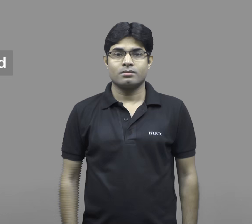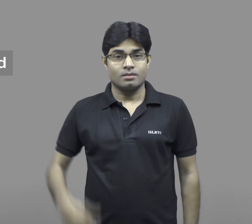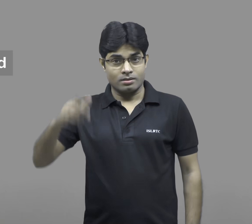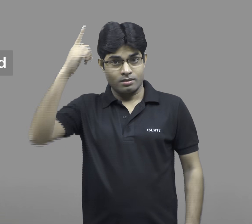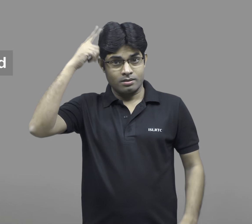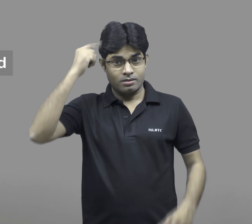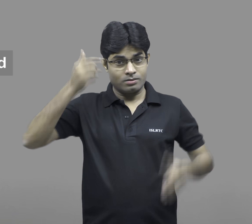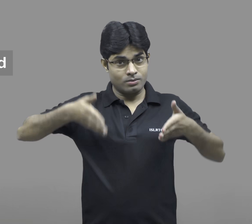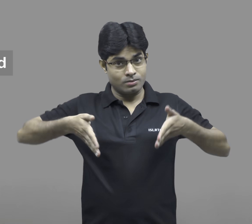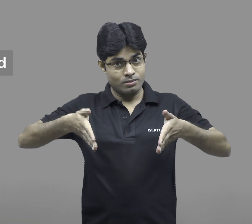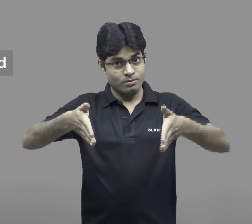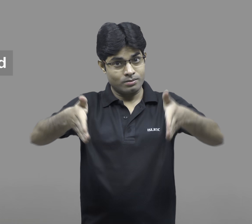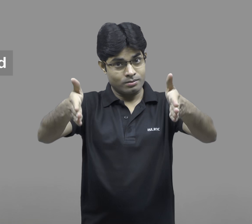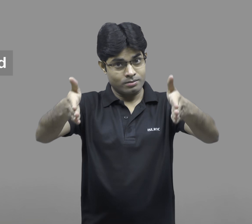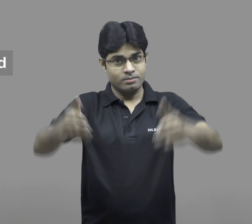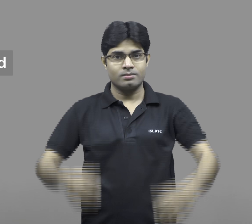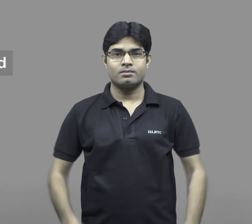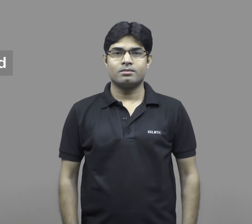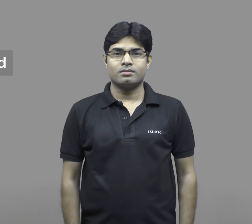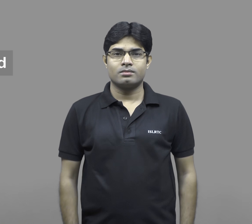Road